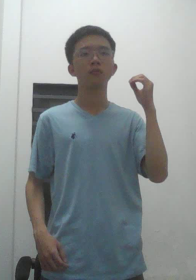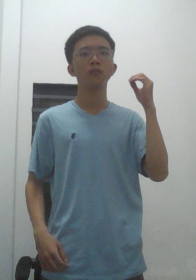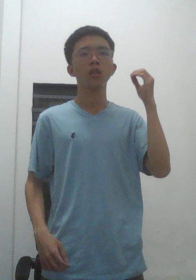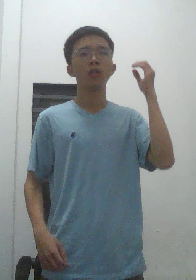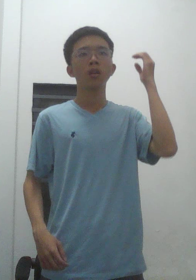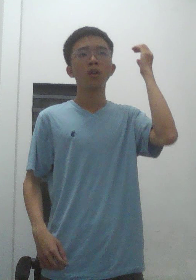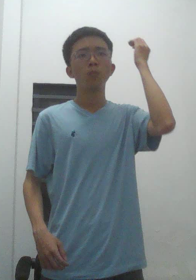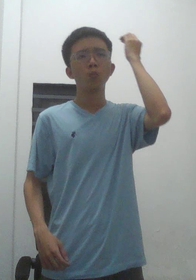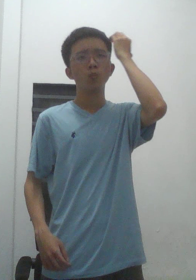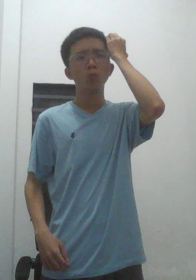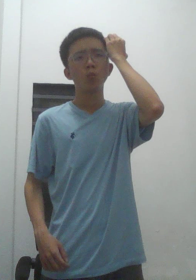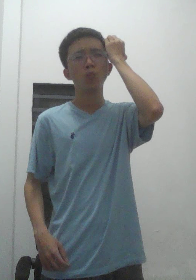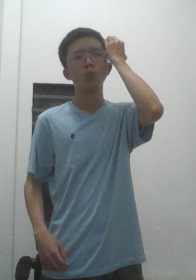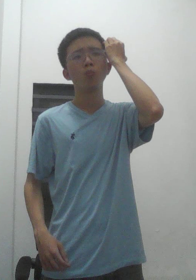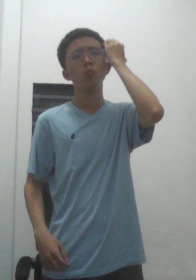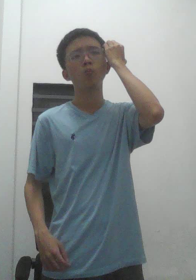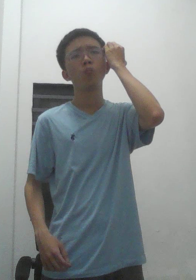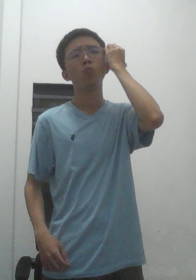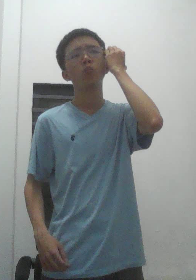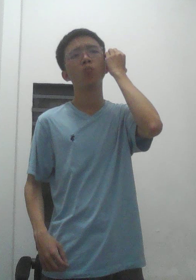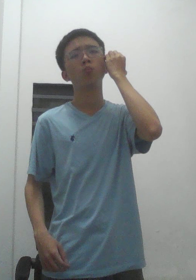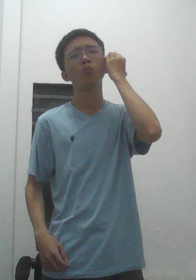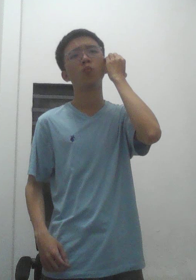oi troi